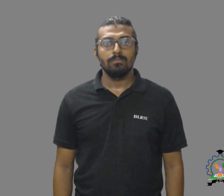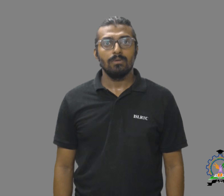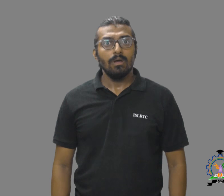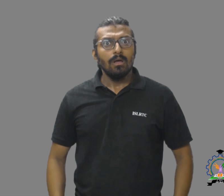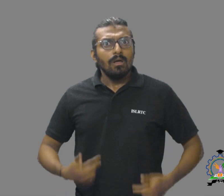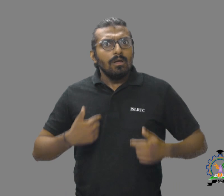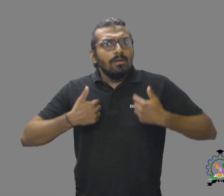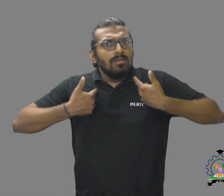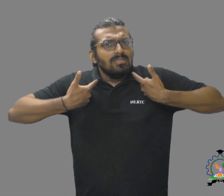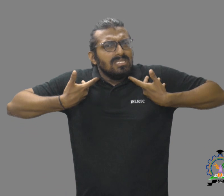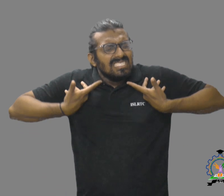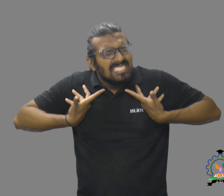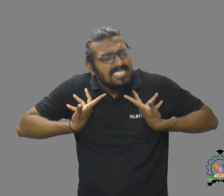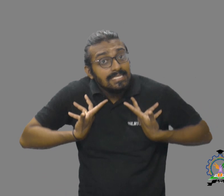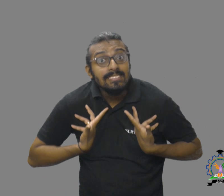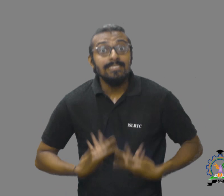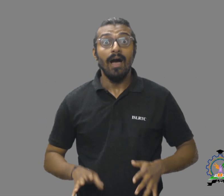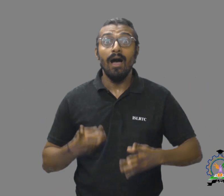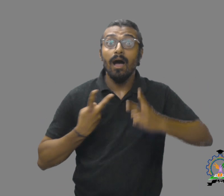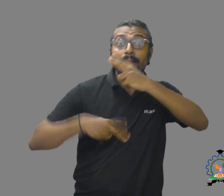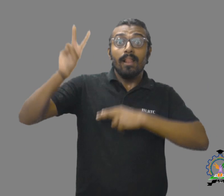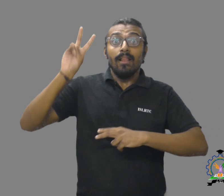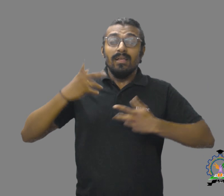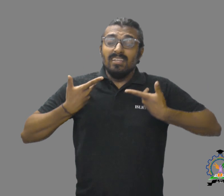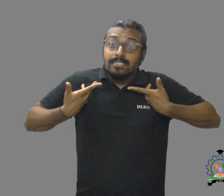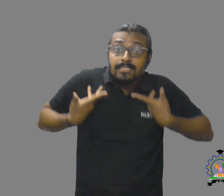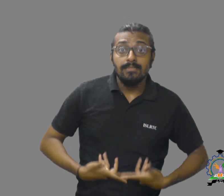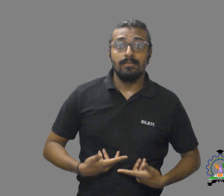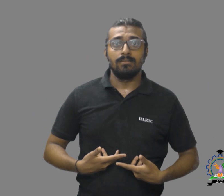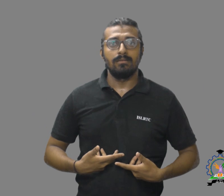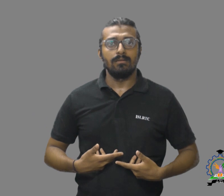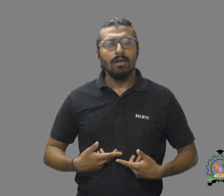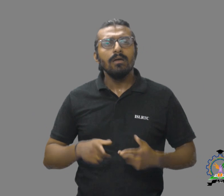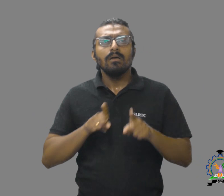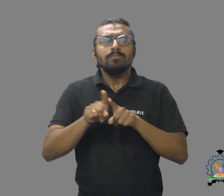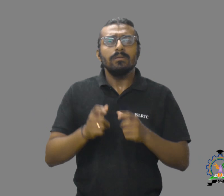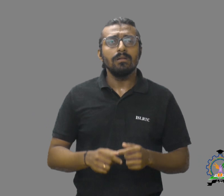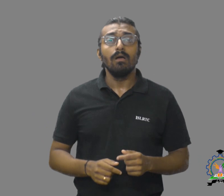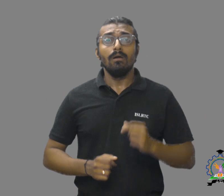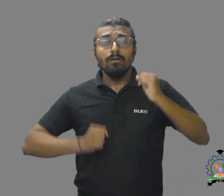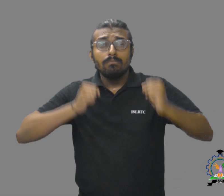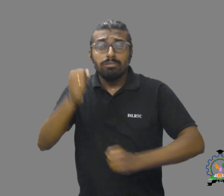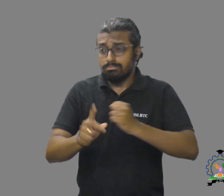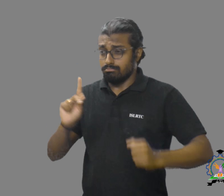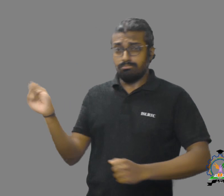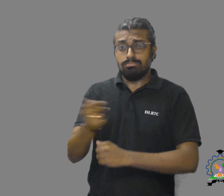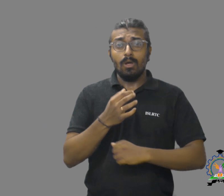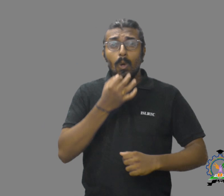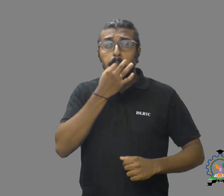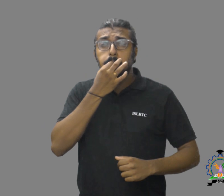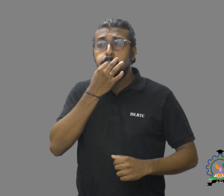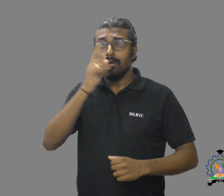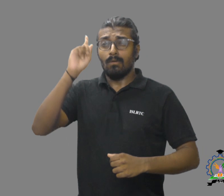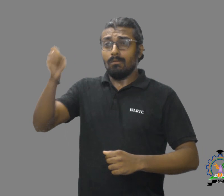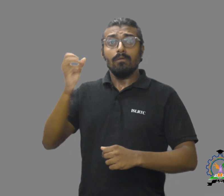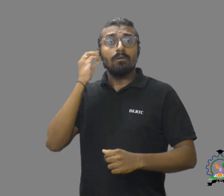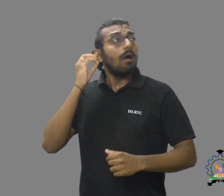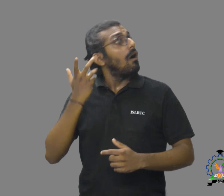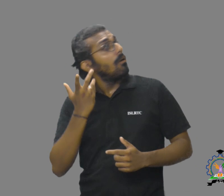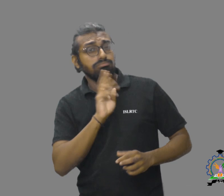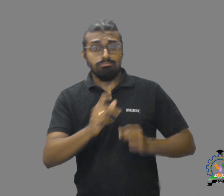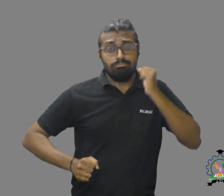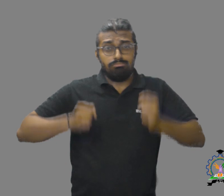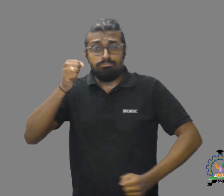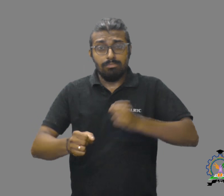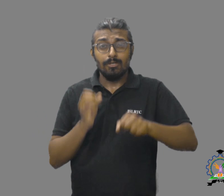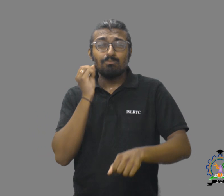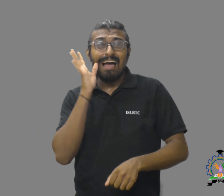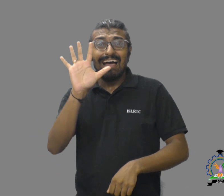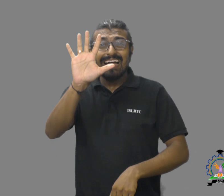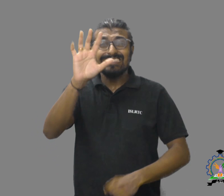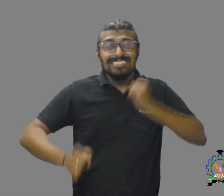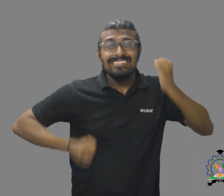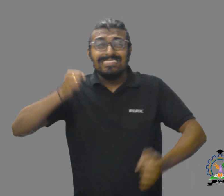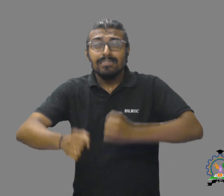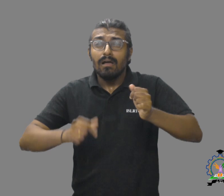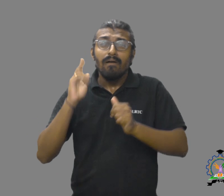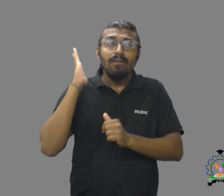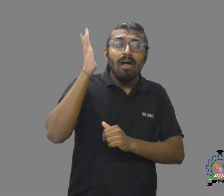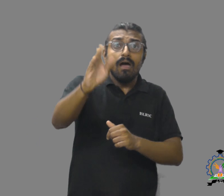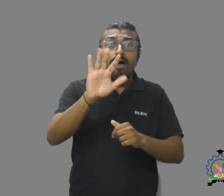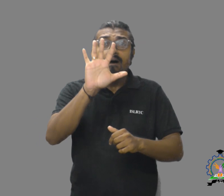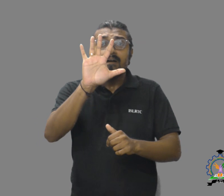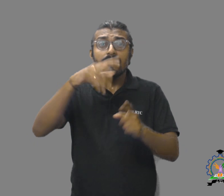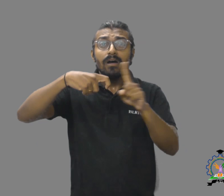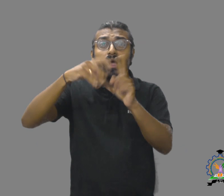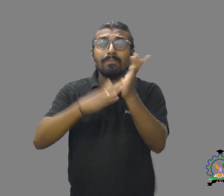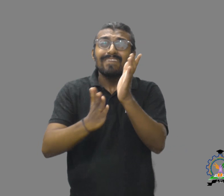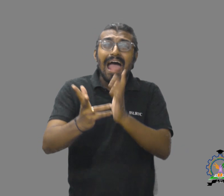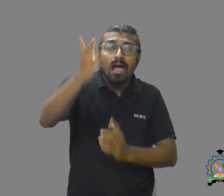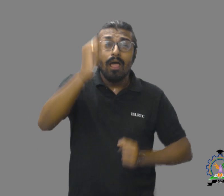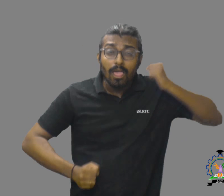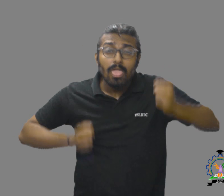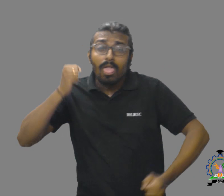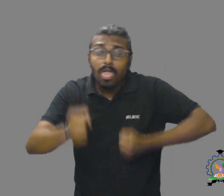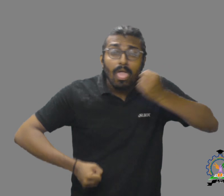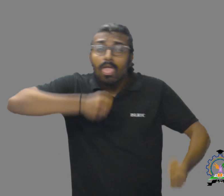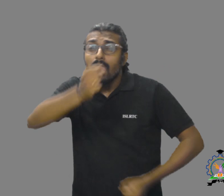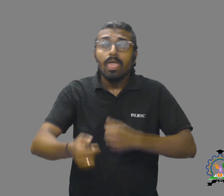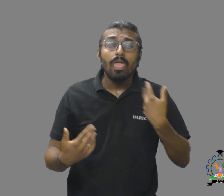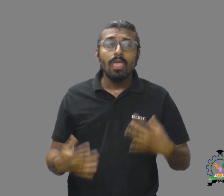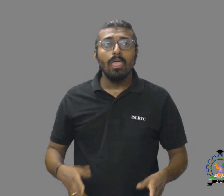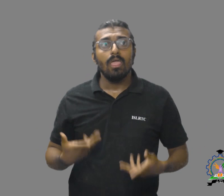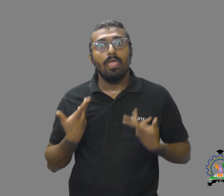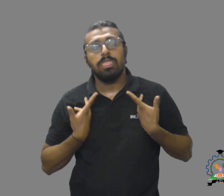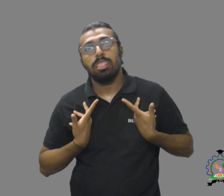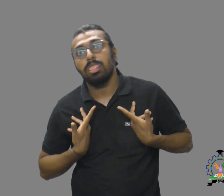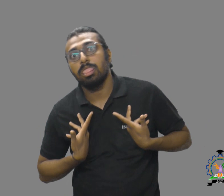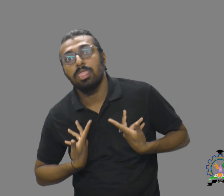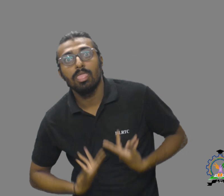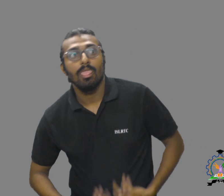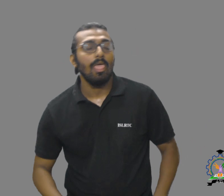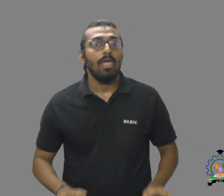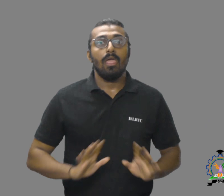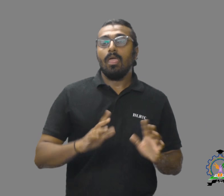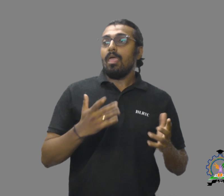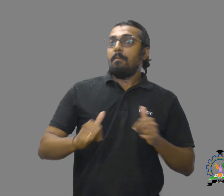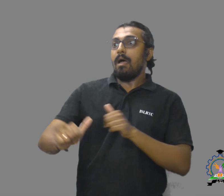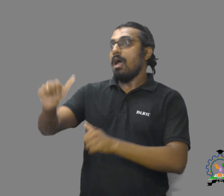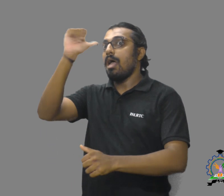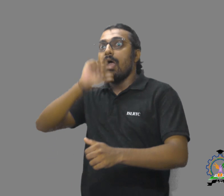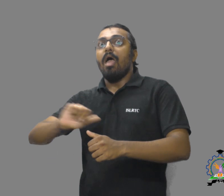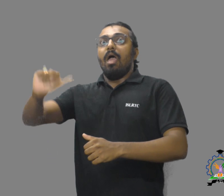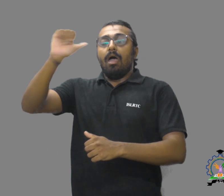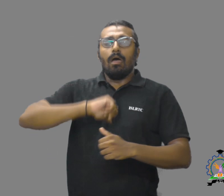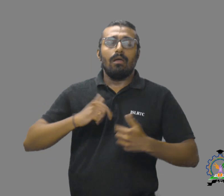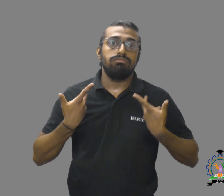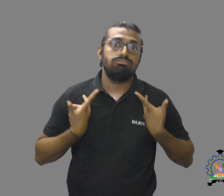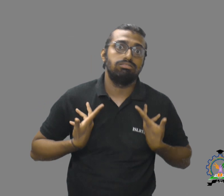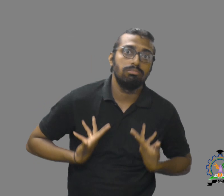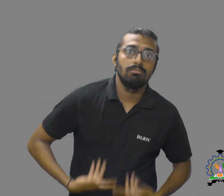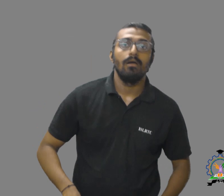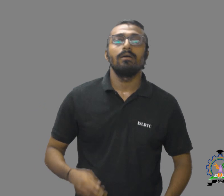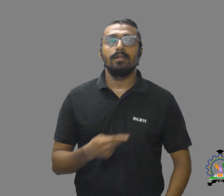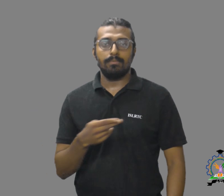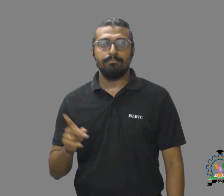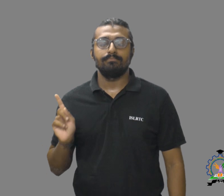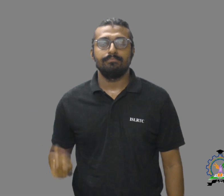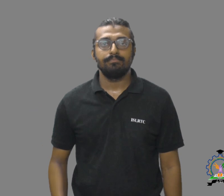Exhausted